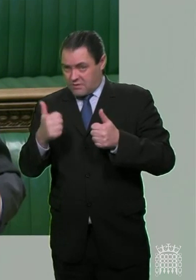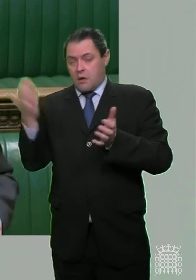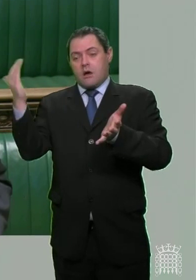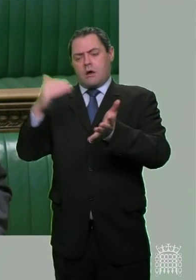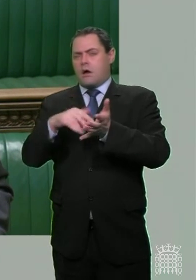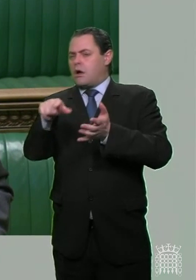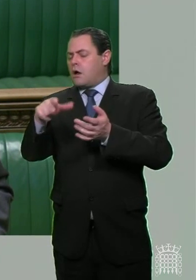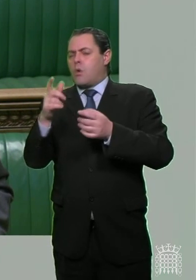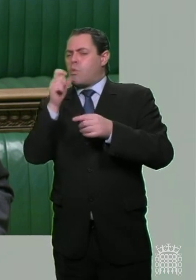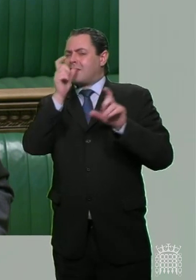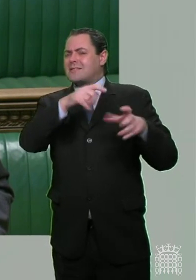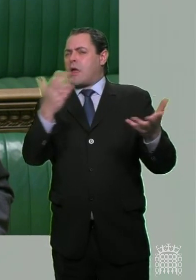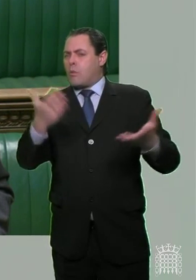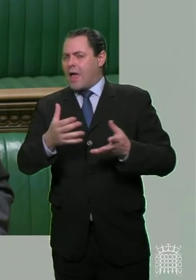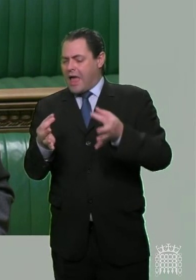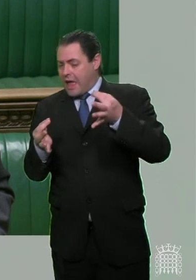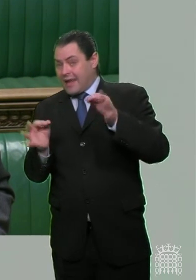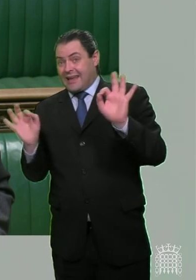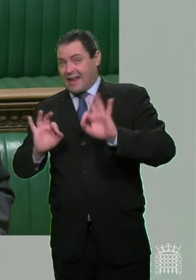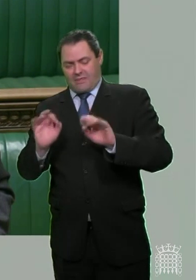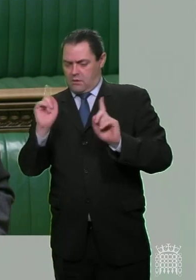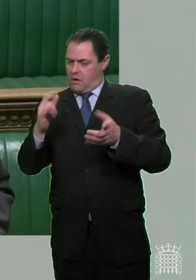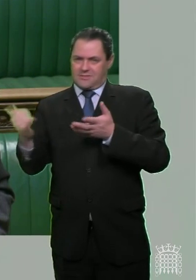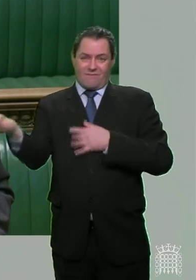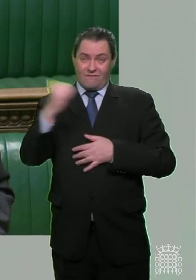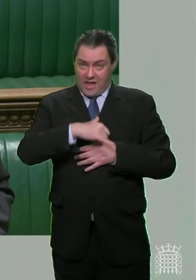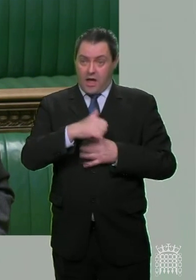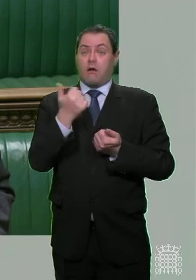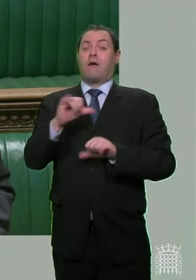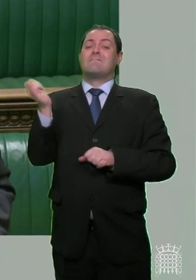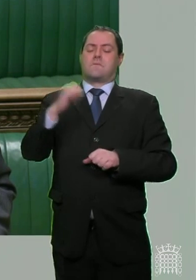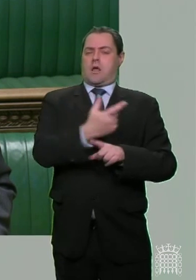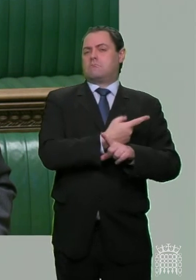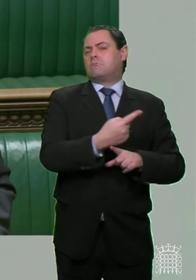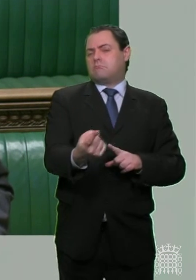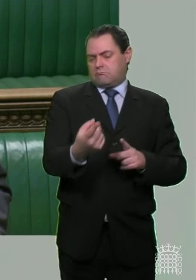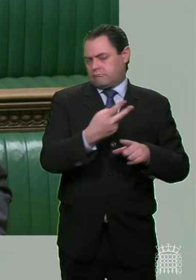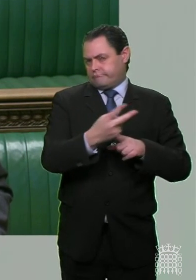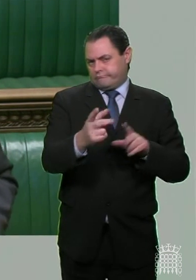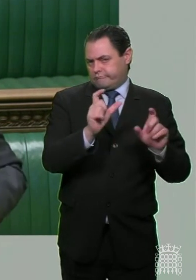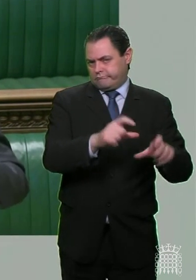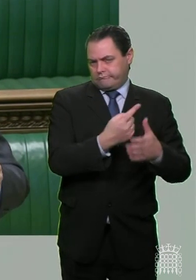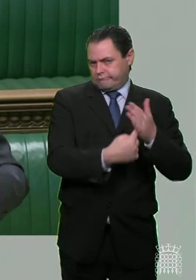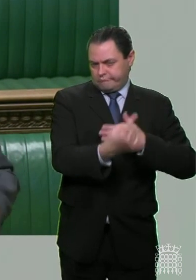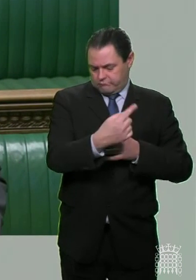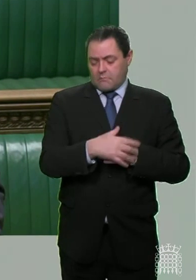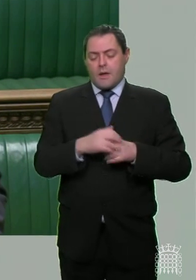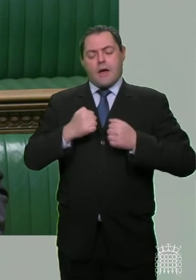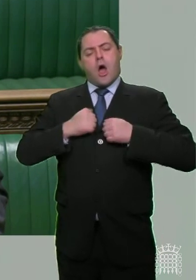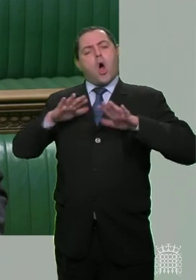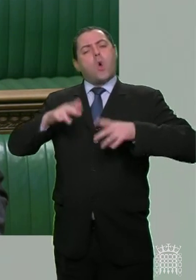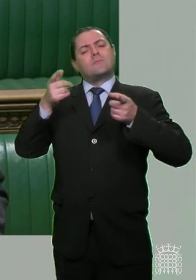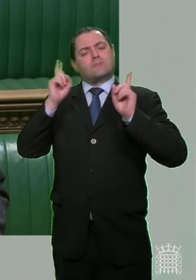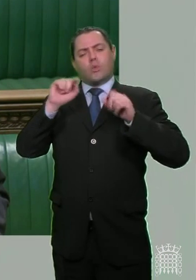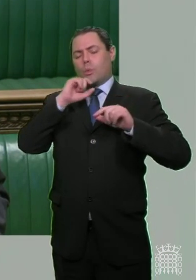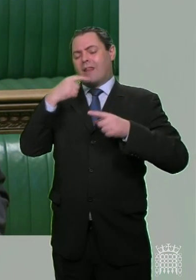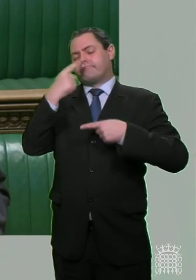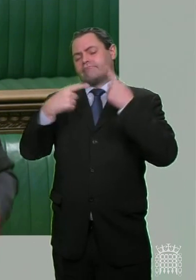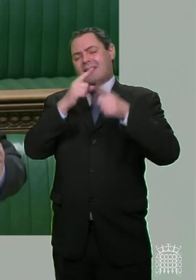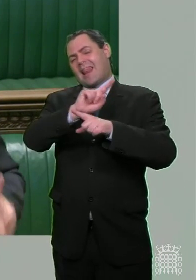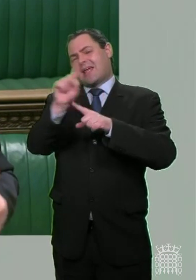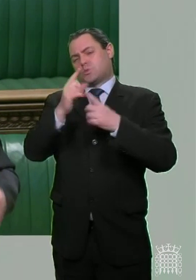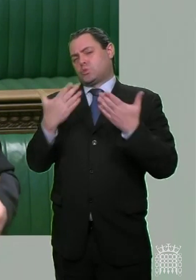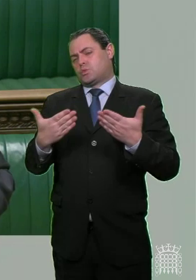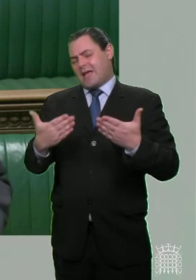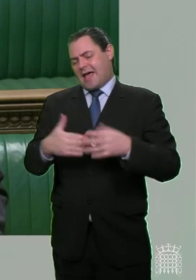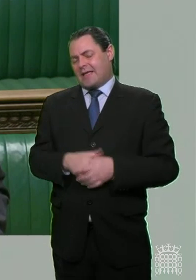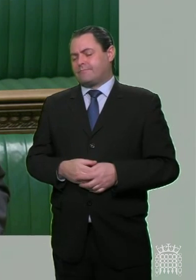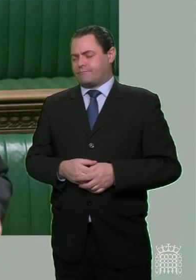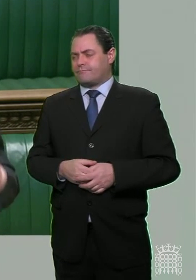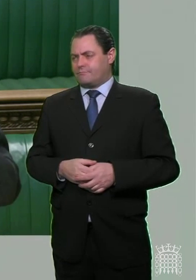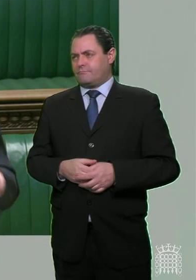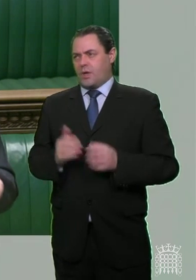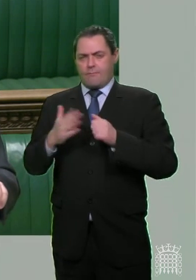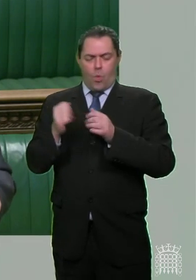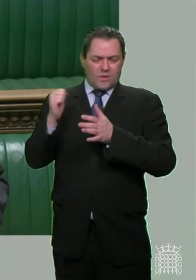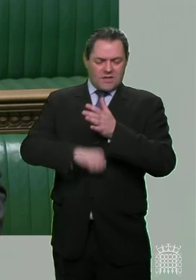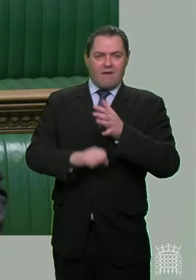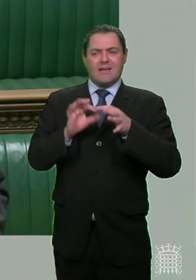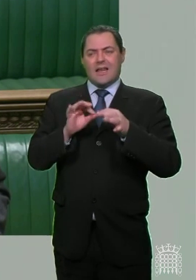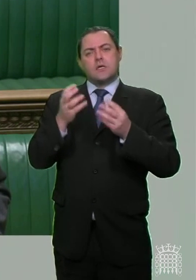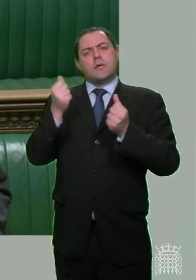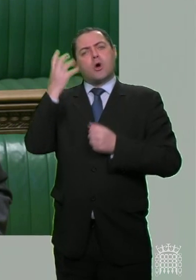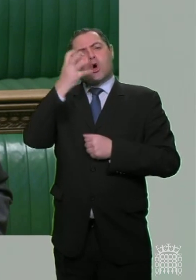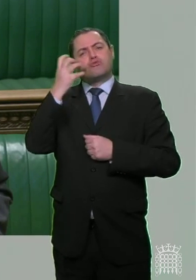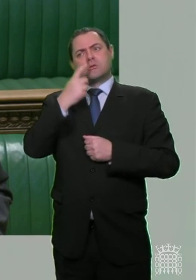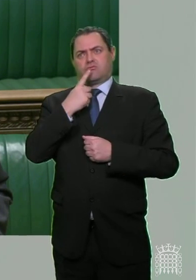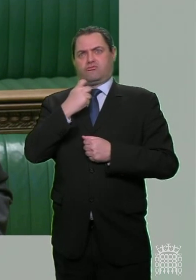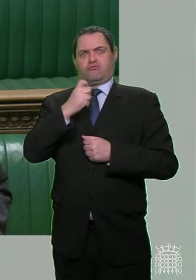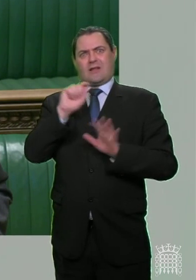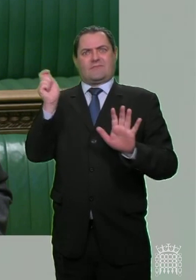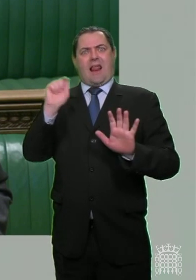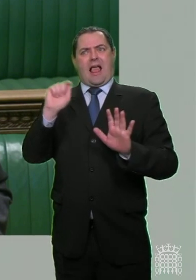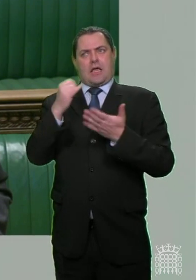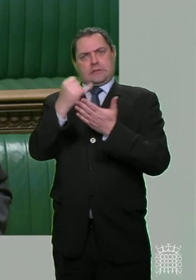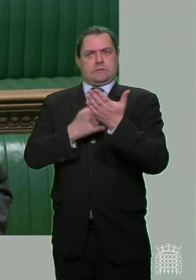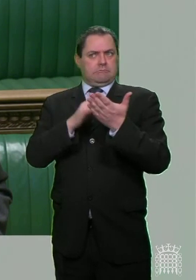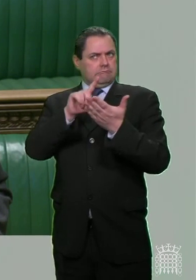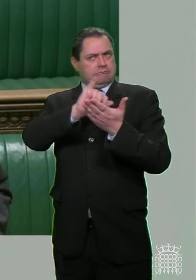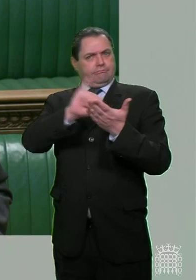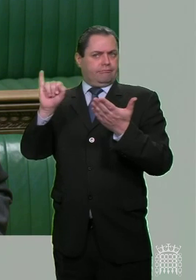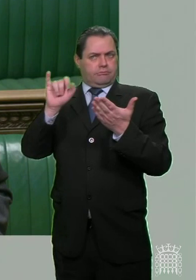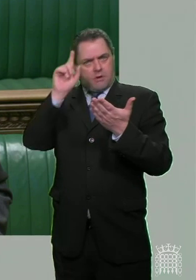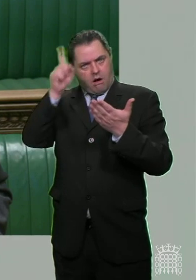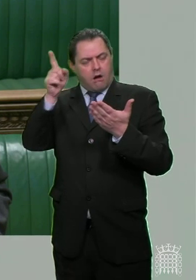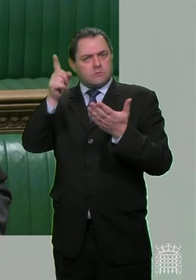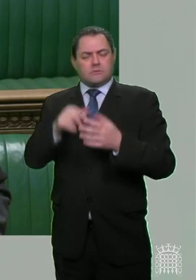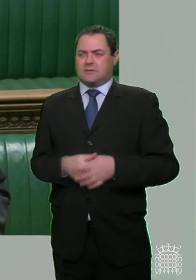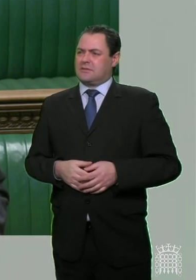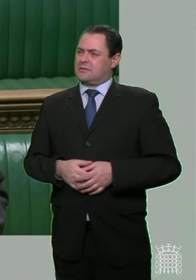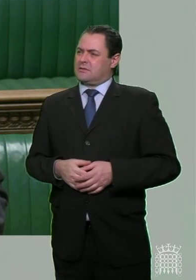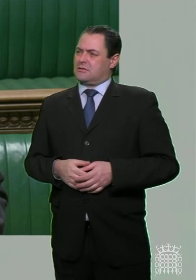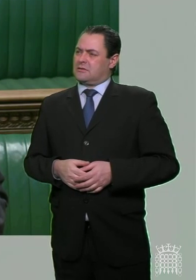They already have to quarantine for 10 days and my right honourable Friend the Home Secretary will be setting out later today, if the right honourable and learned Gentlemen cares to wait for that, even tougher measures for those red list countries where we are particularly concerned about new variants.